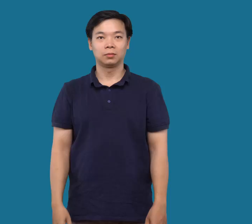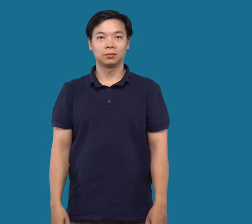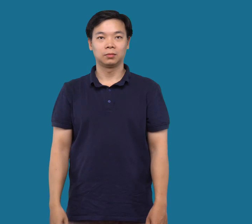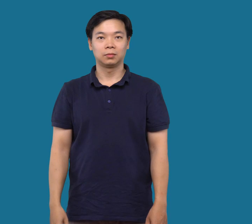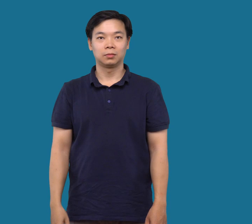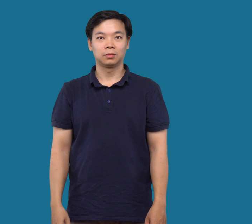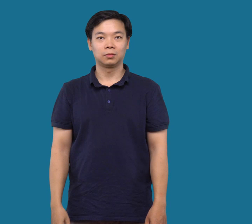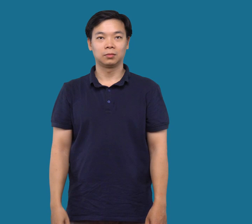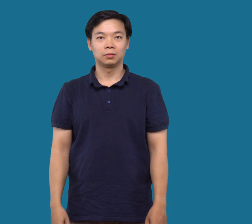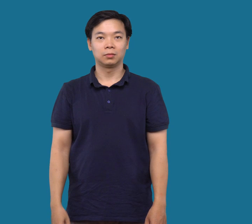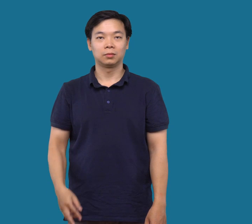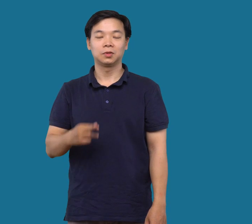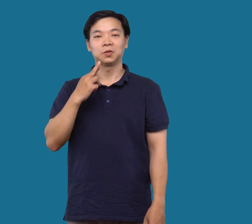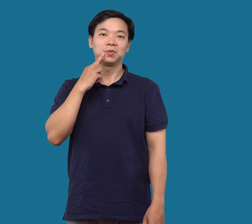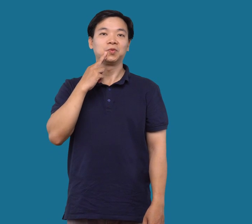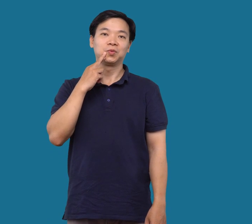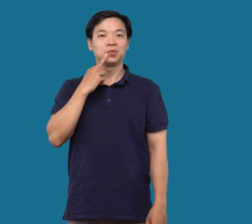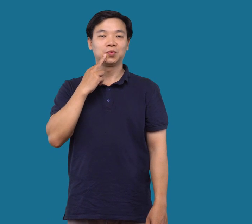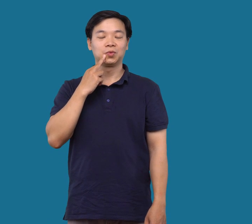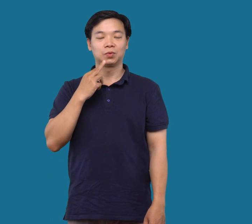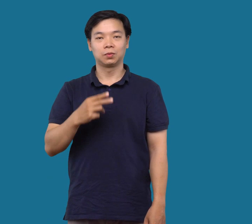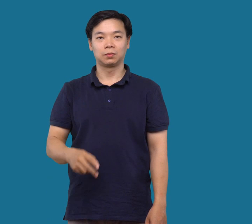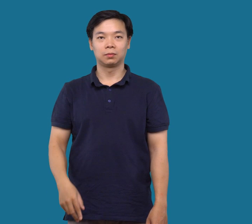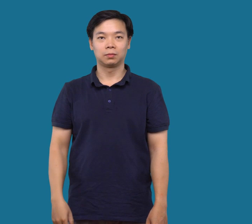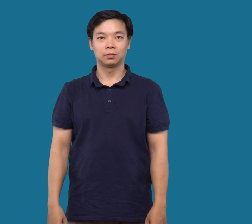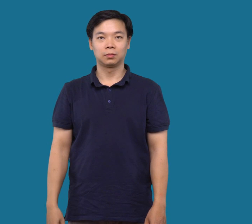rượu